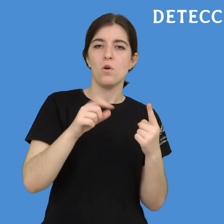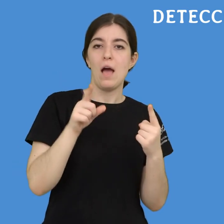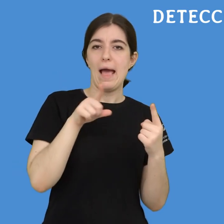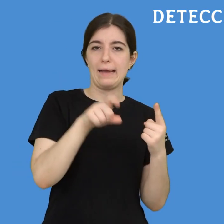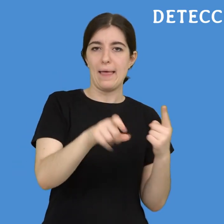cancer